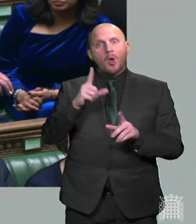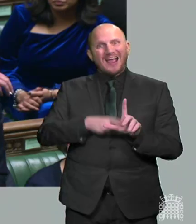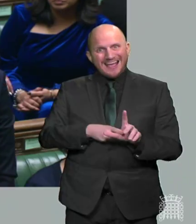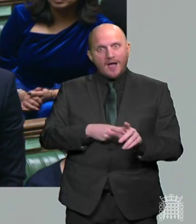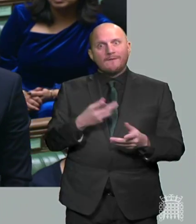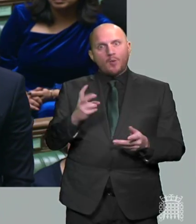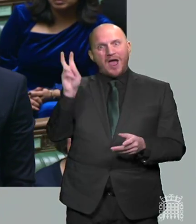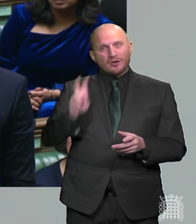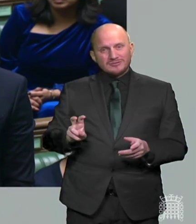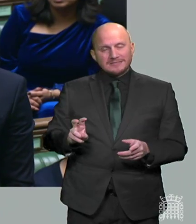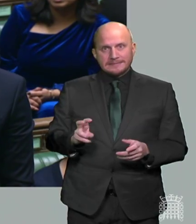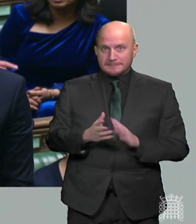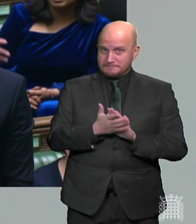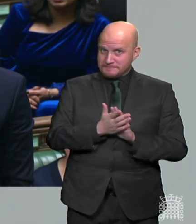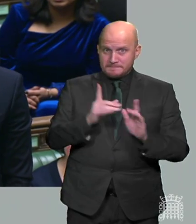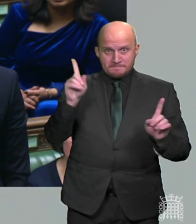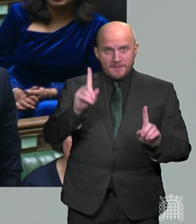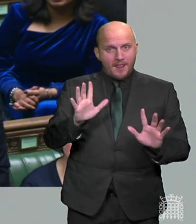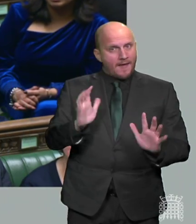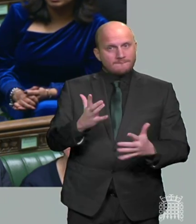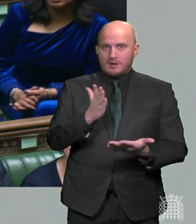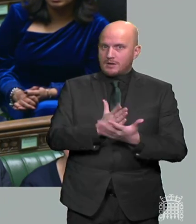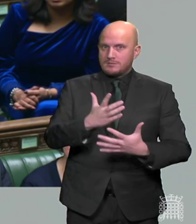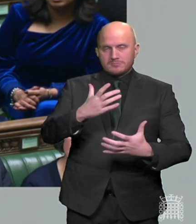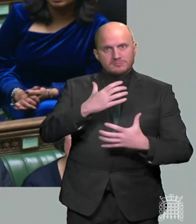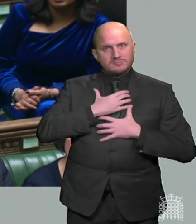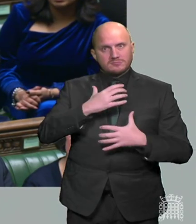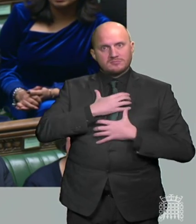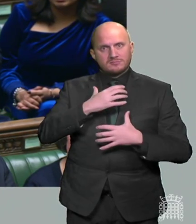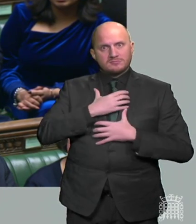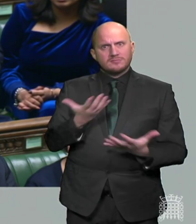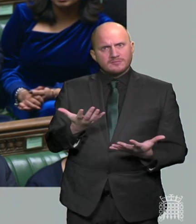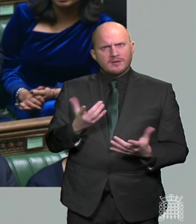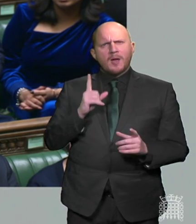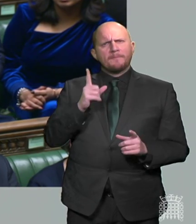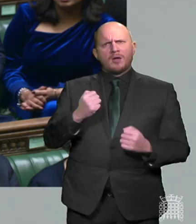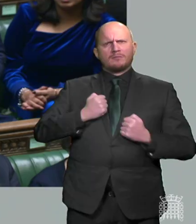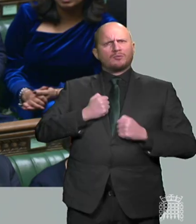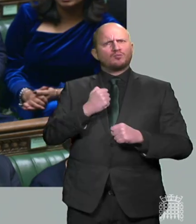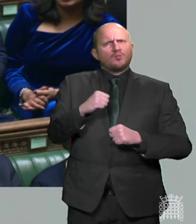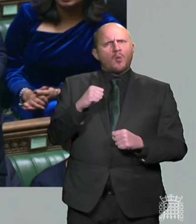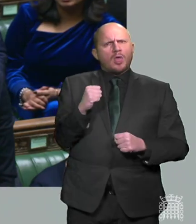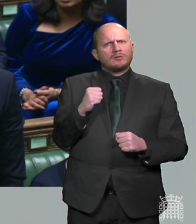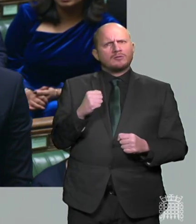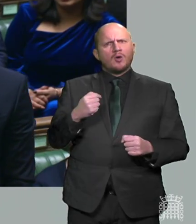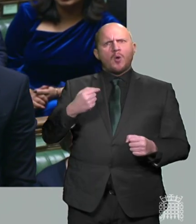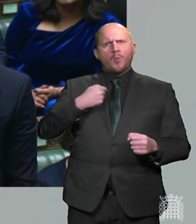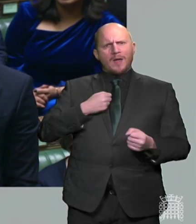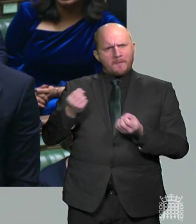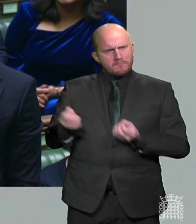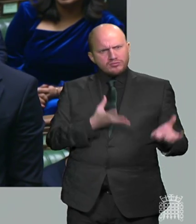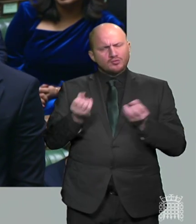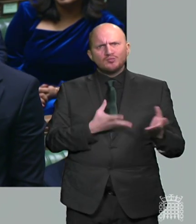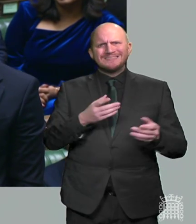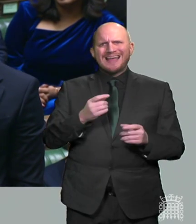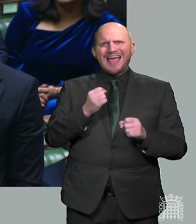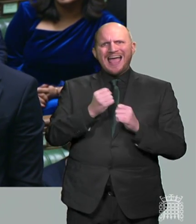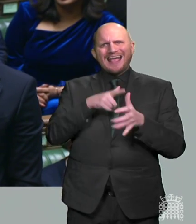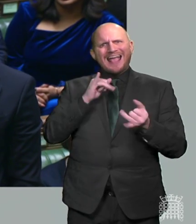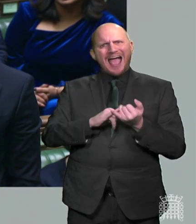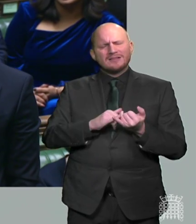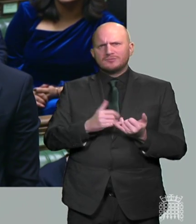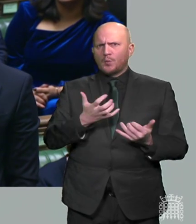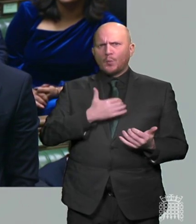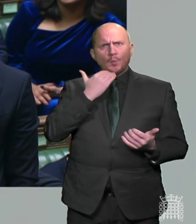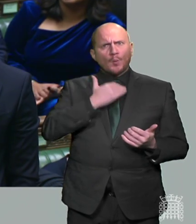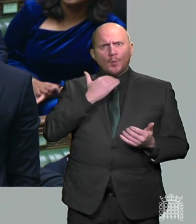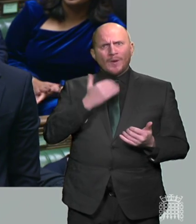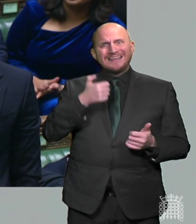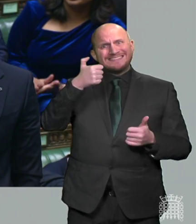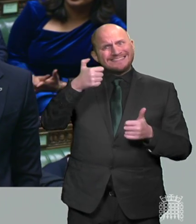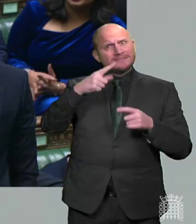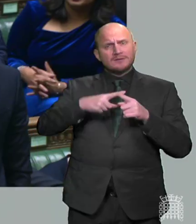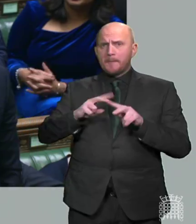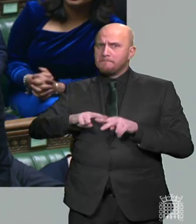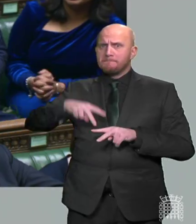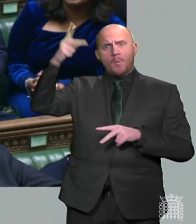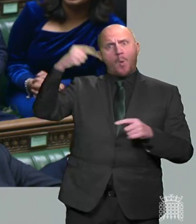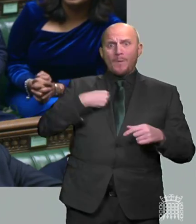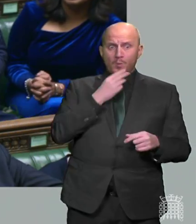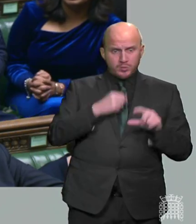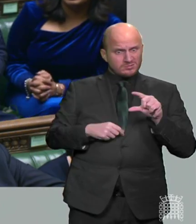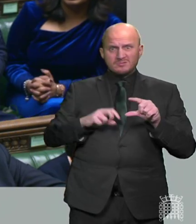People are genuinely terrified, and that is despite the fact that Scotland produces six times more gas than it consumes, with some 80% of our electricity coming from low-carbon sources.